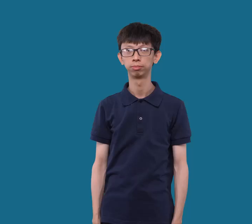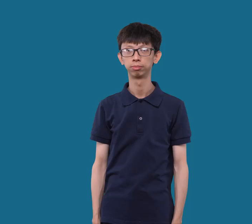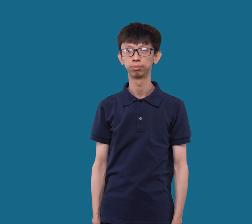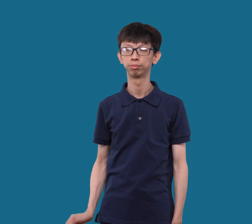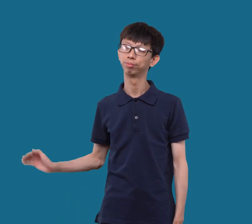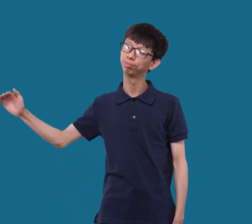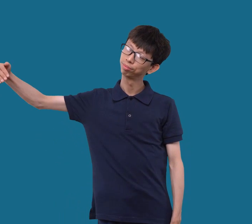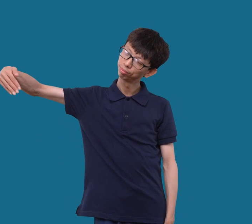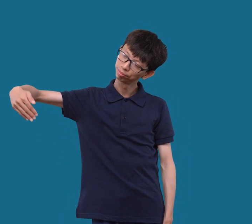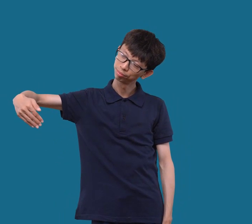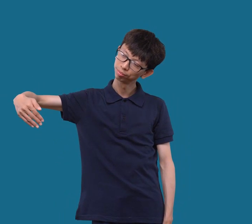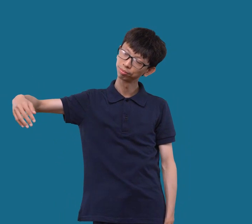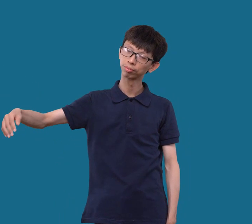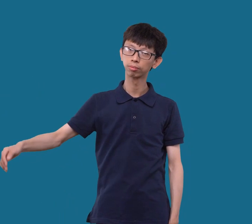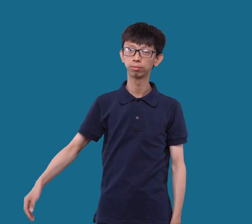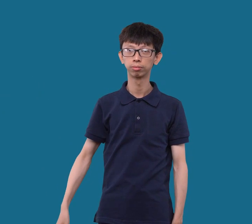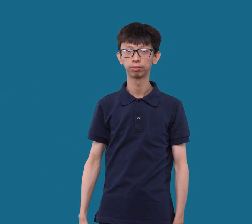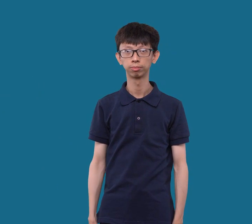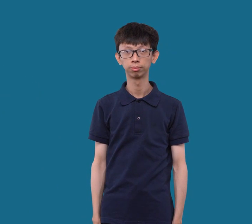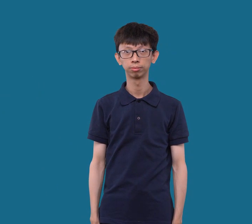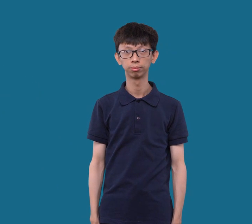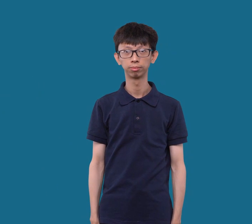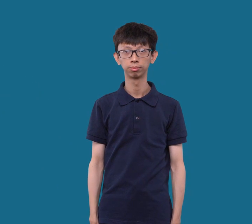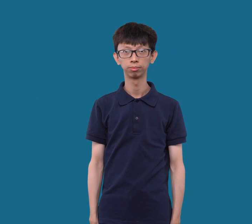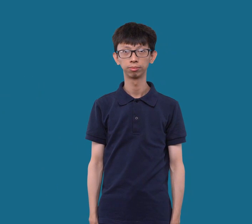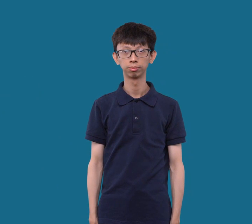khoác vai